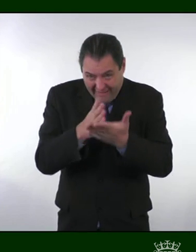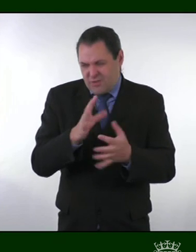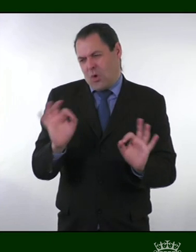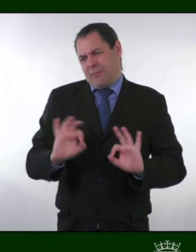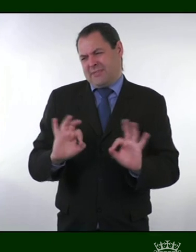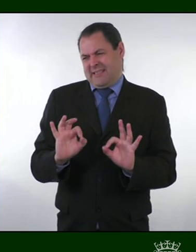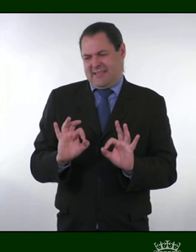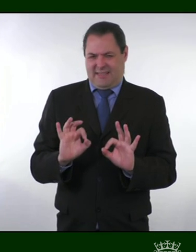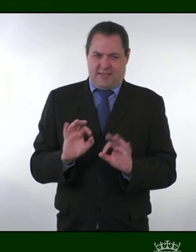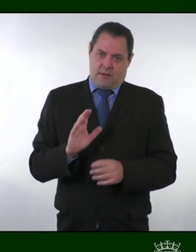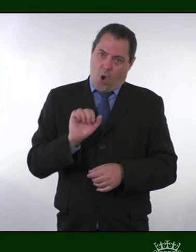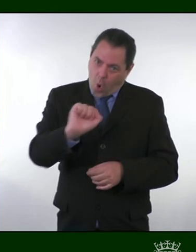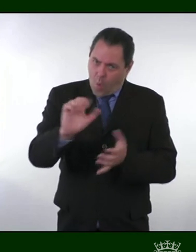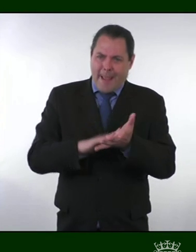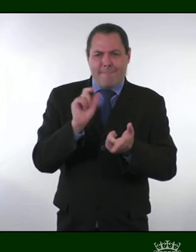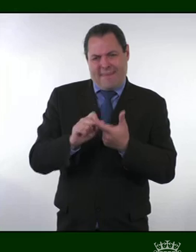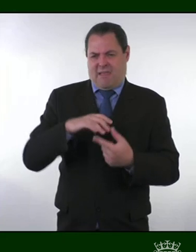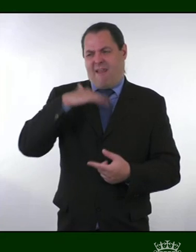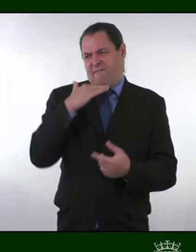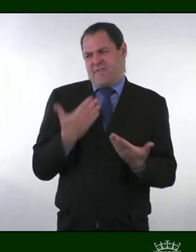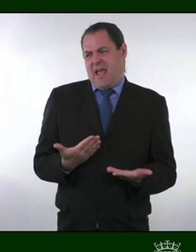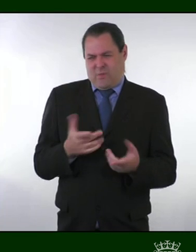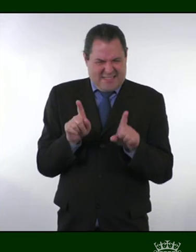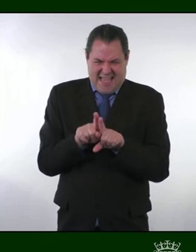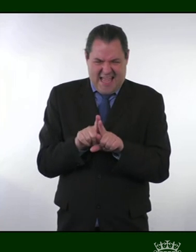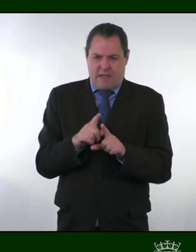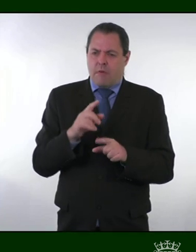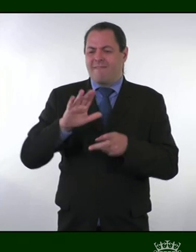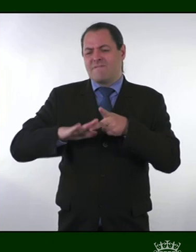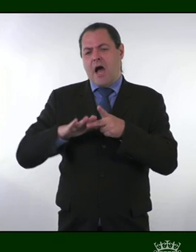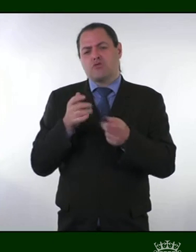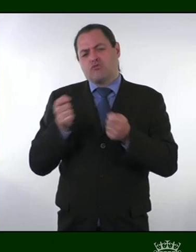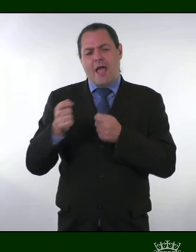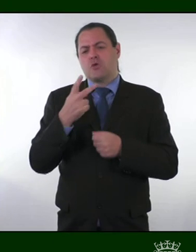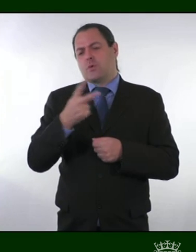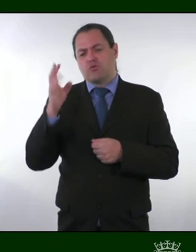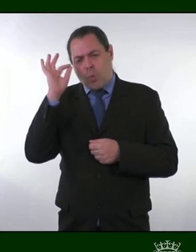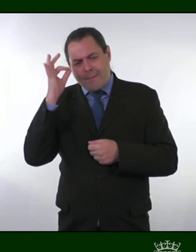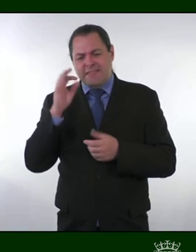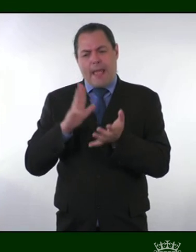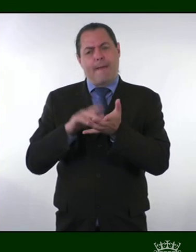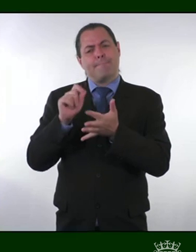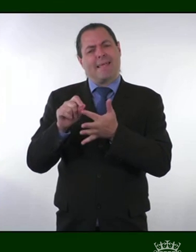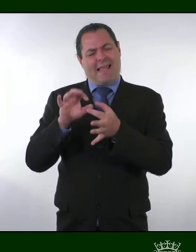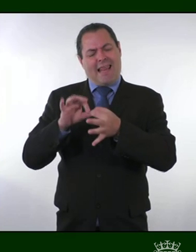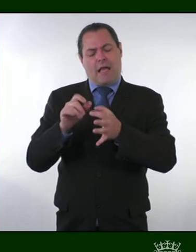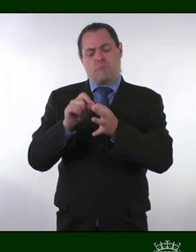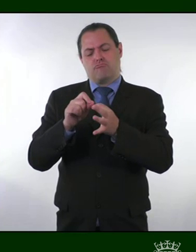Even his own MPs have run out of patience. The vice-chair of the 1922 Committee, the honourable Member for Broxbourne, has said that the Government are